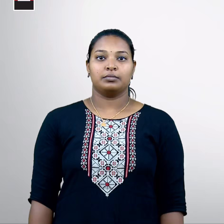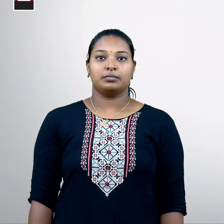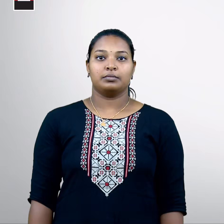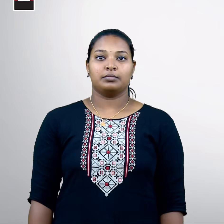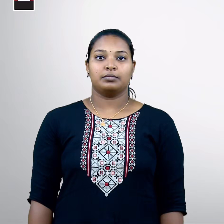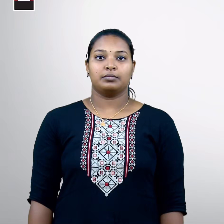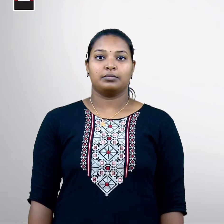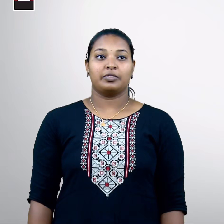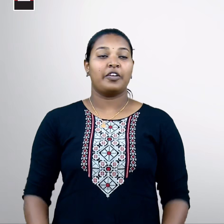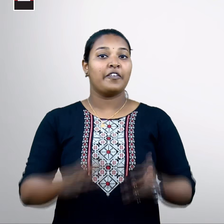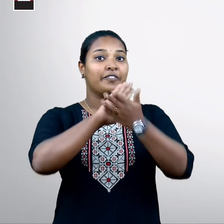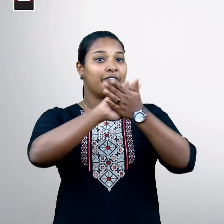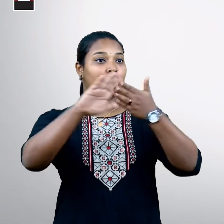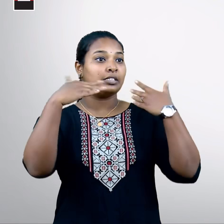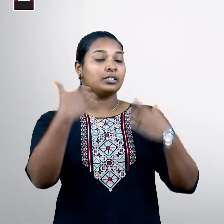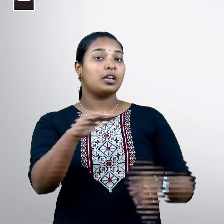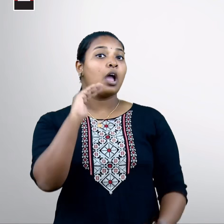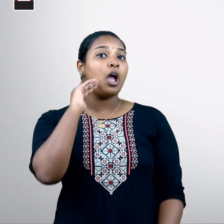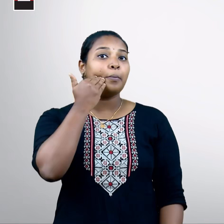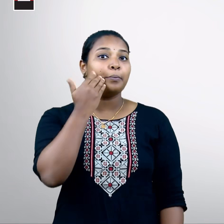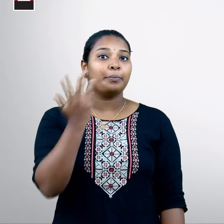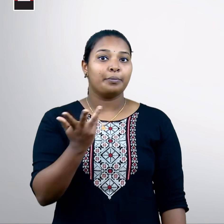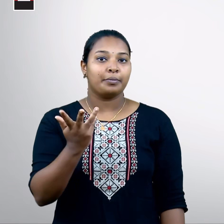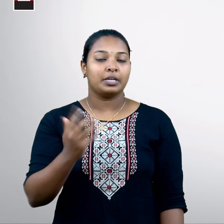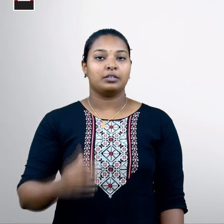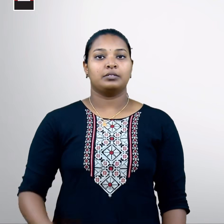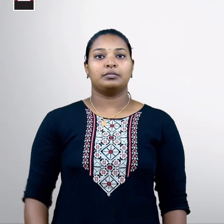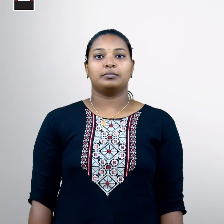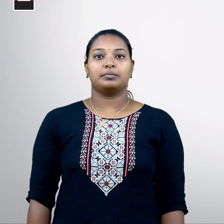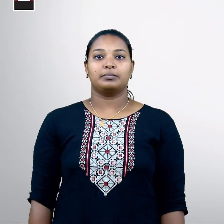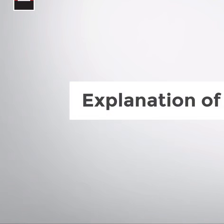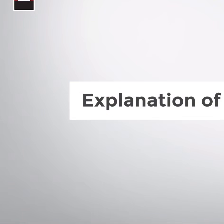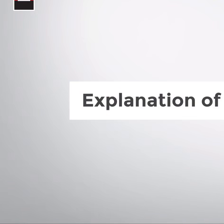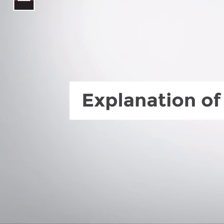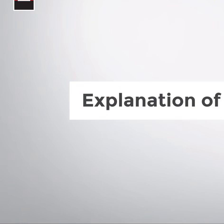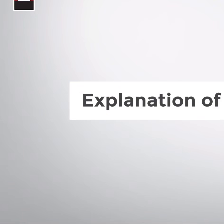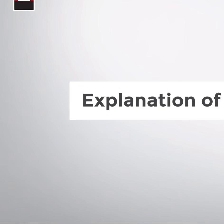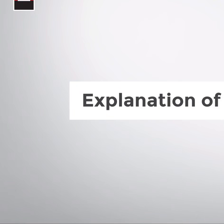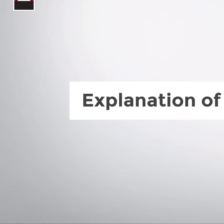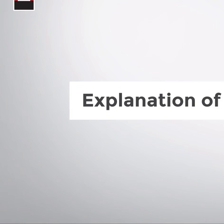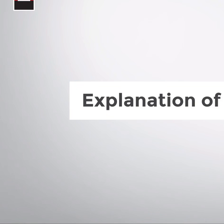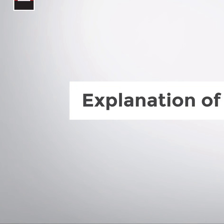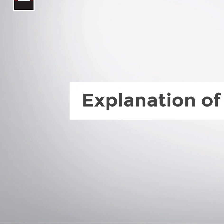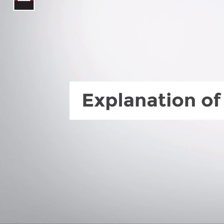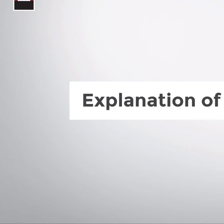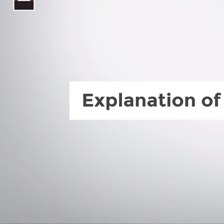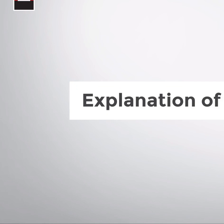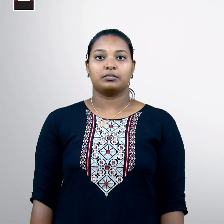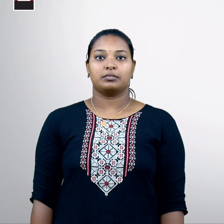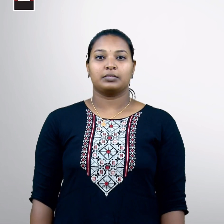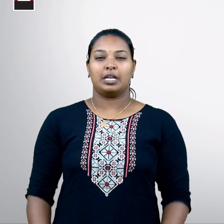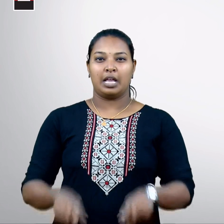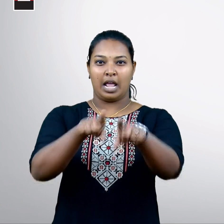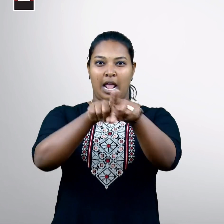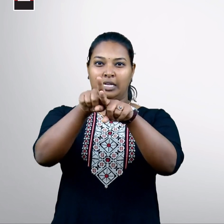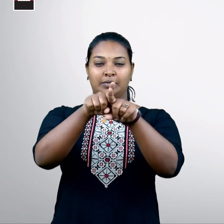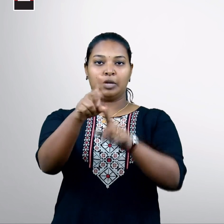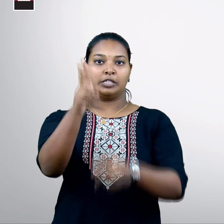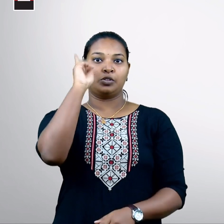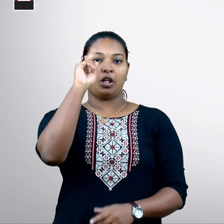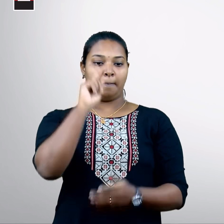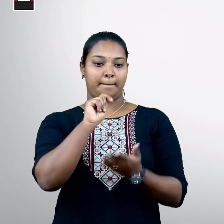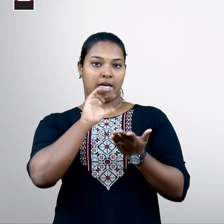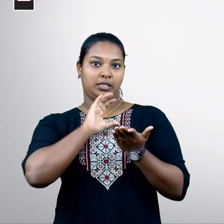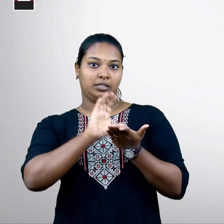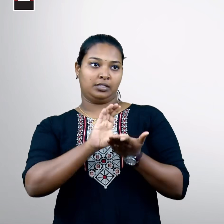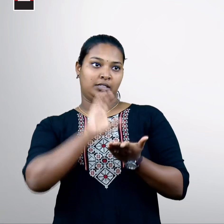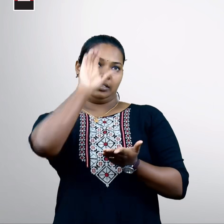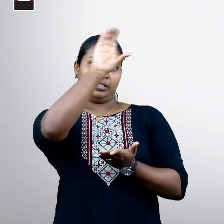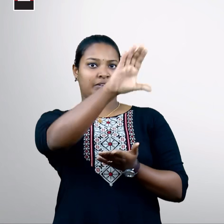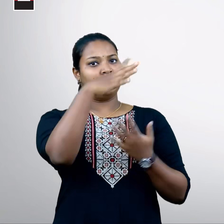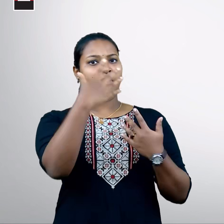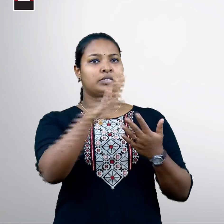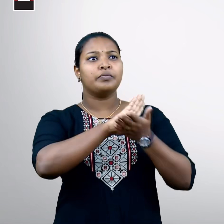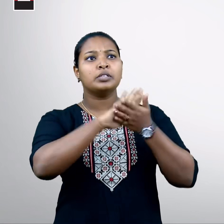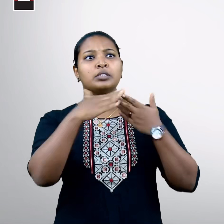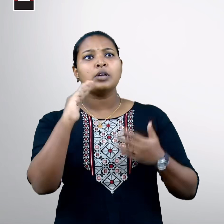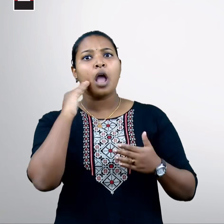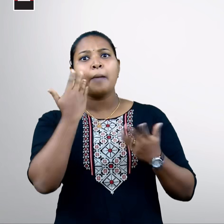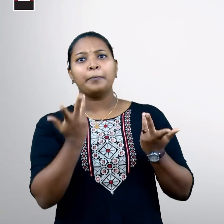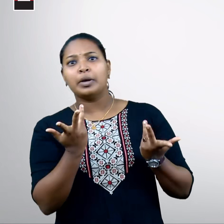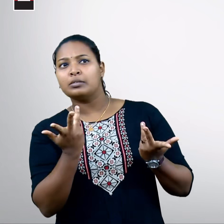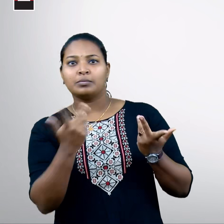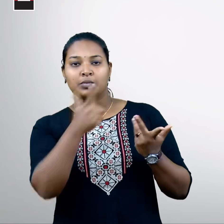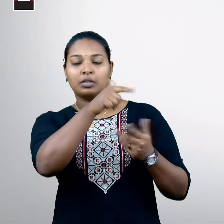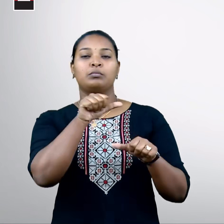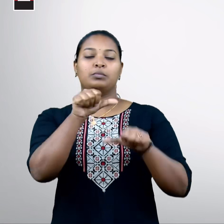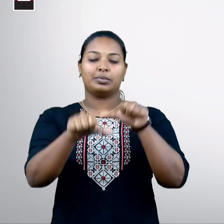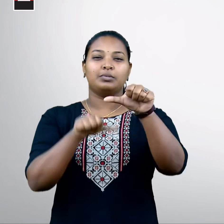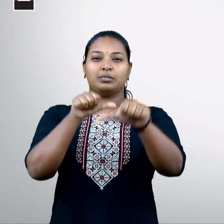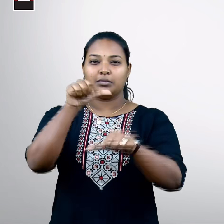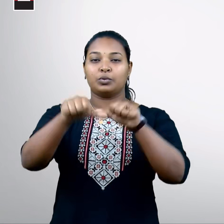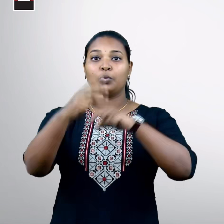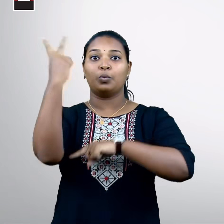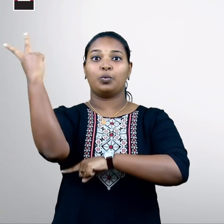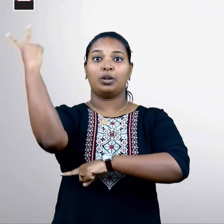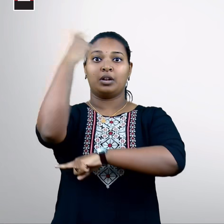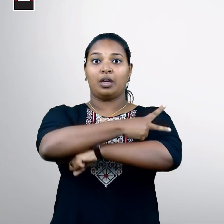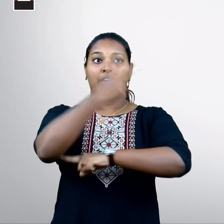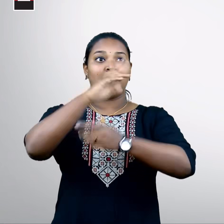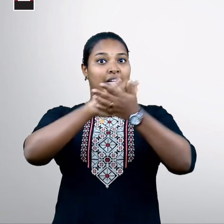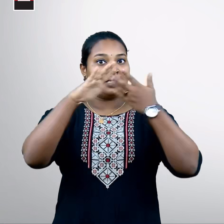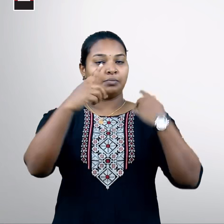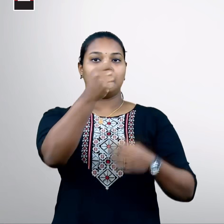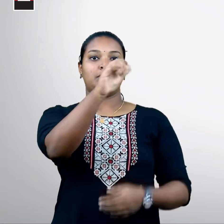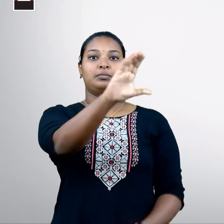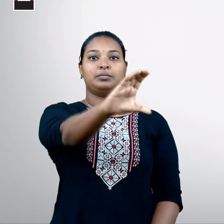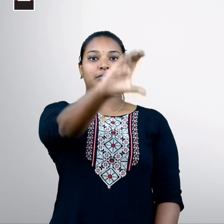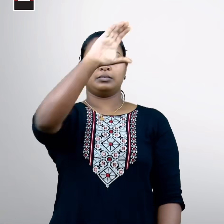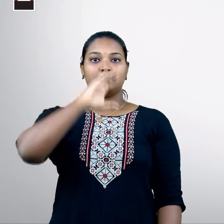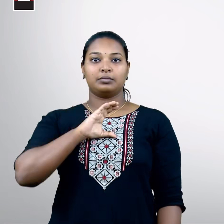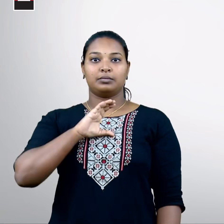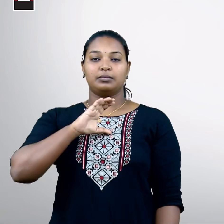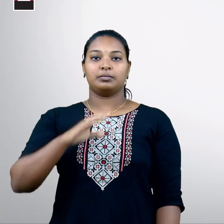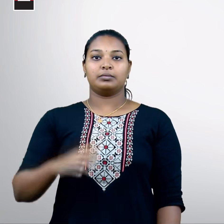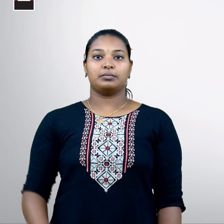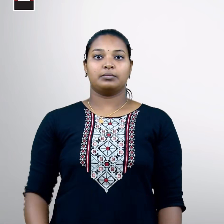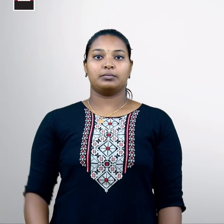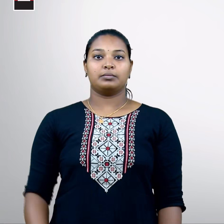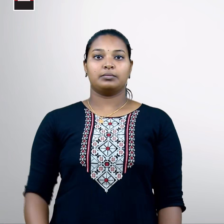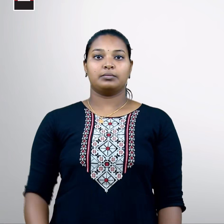Settlement Day